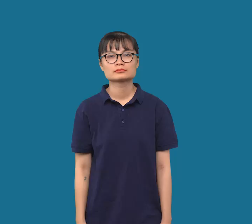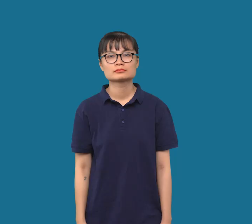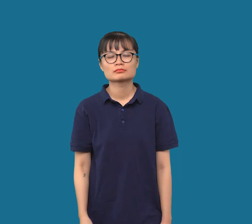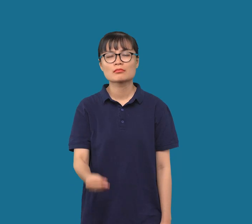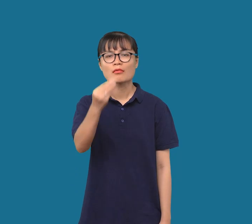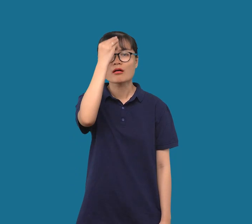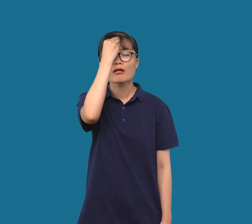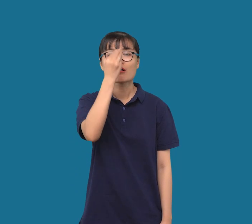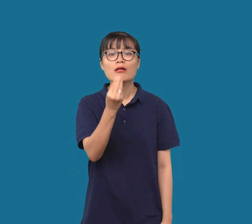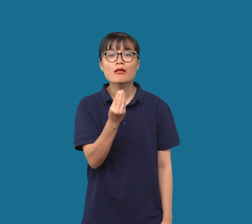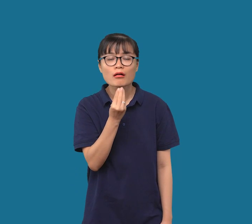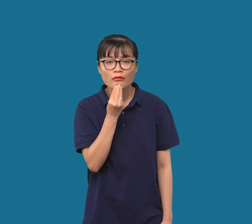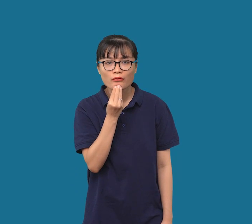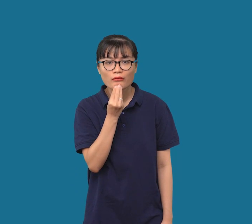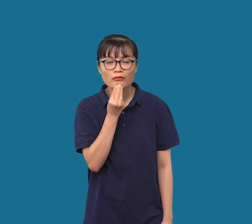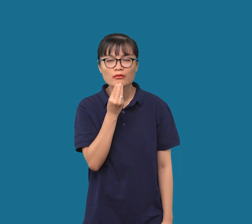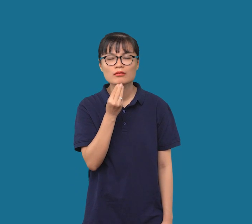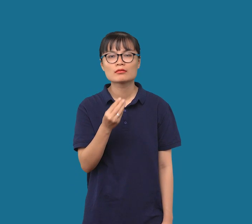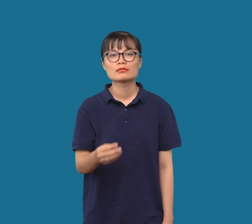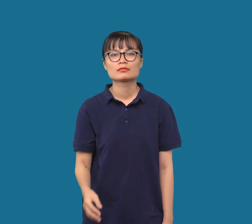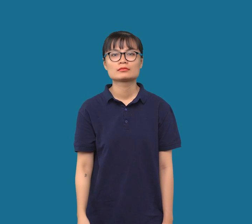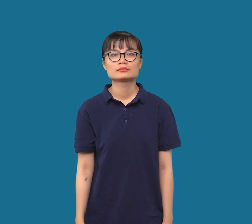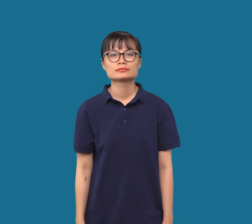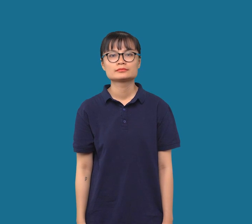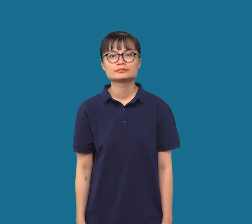hối hận